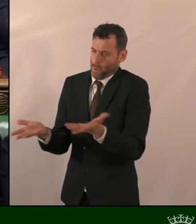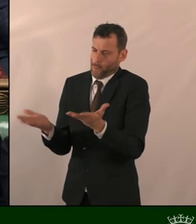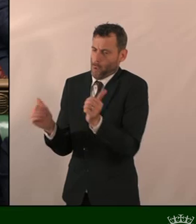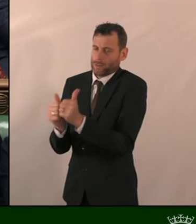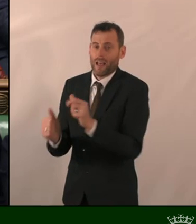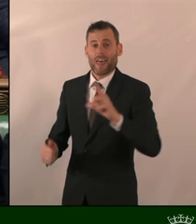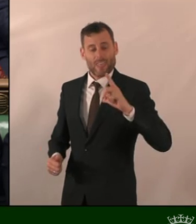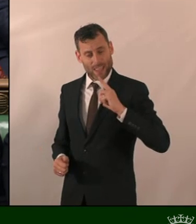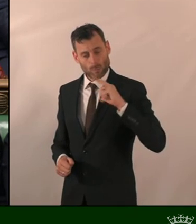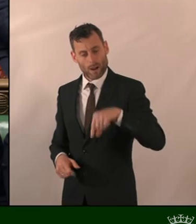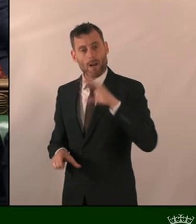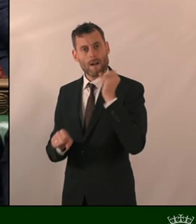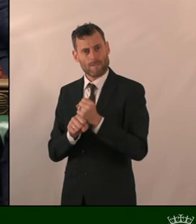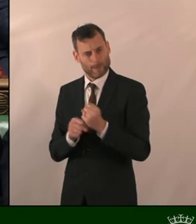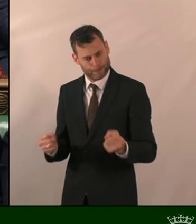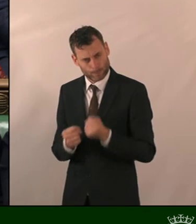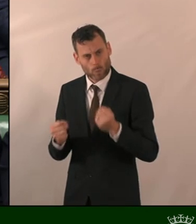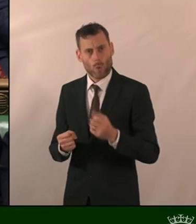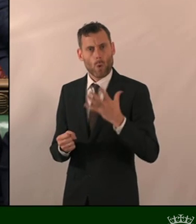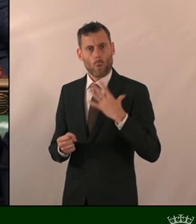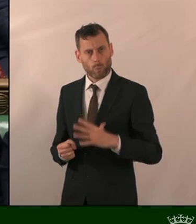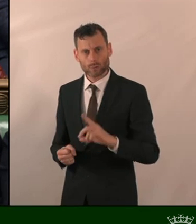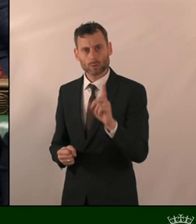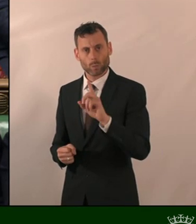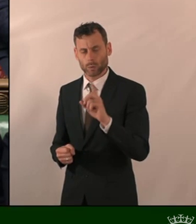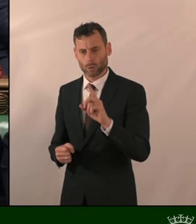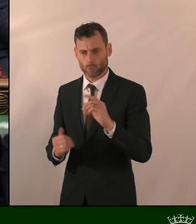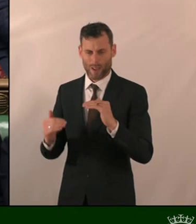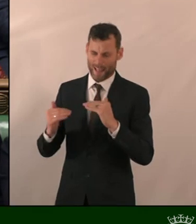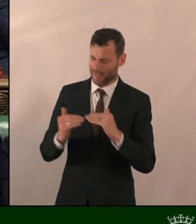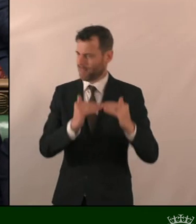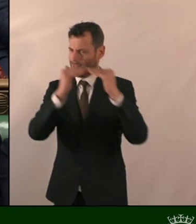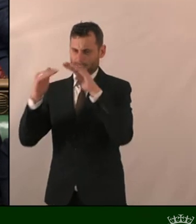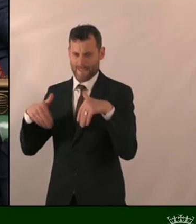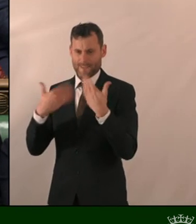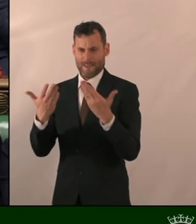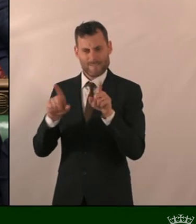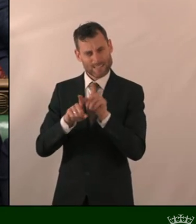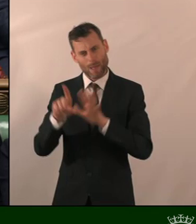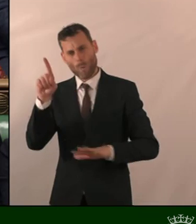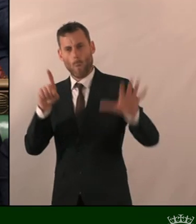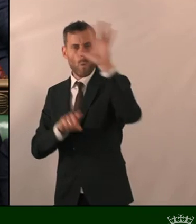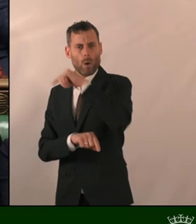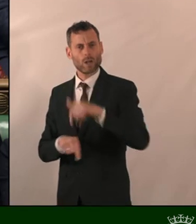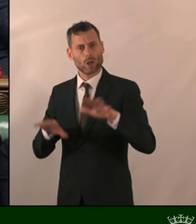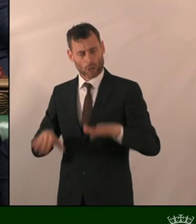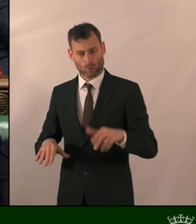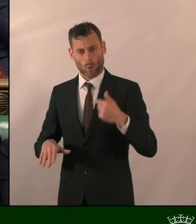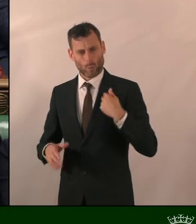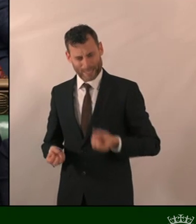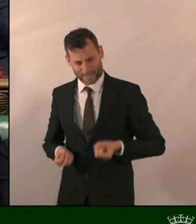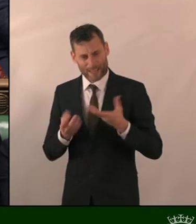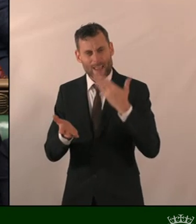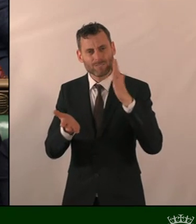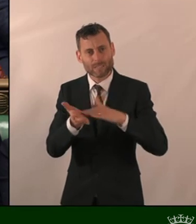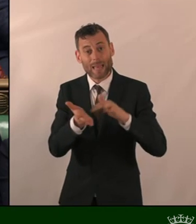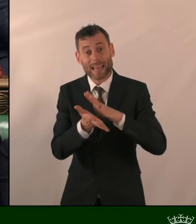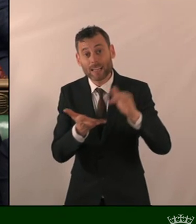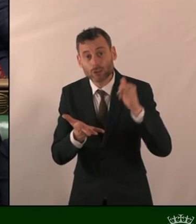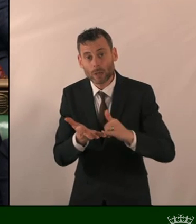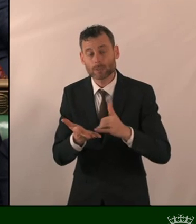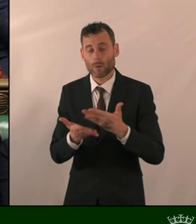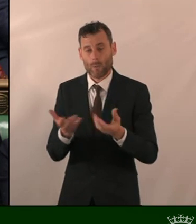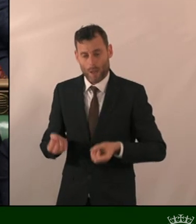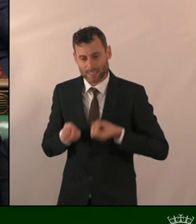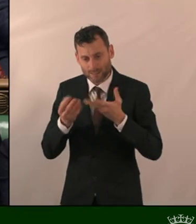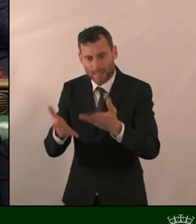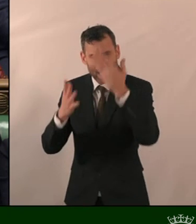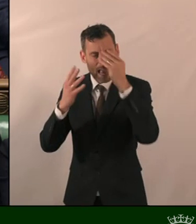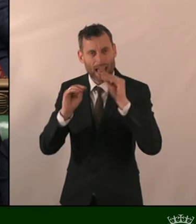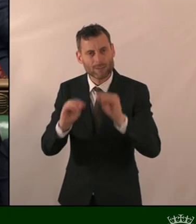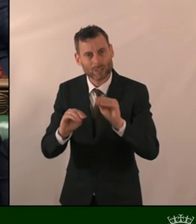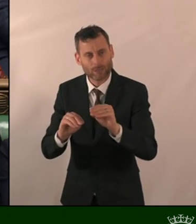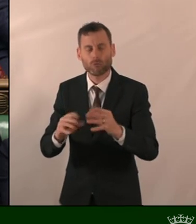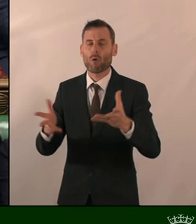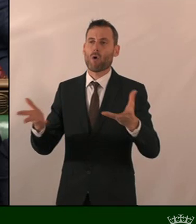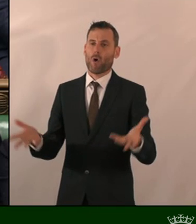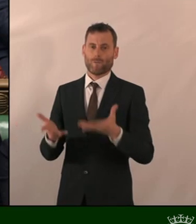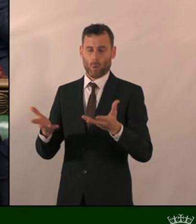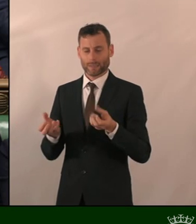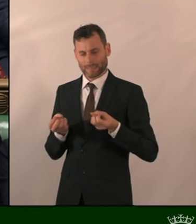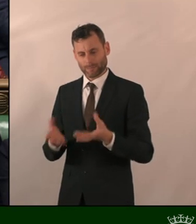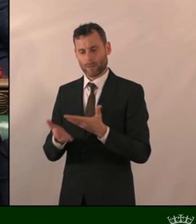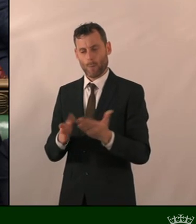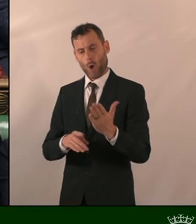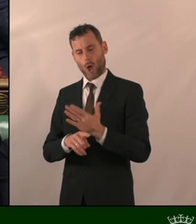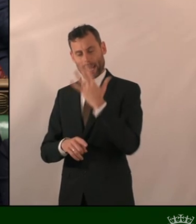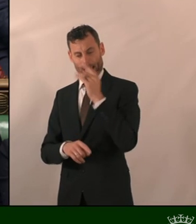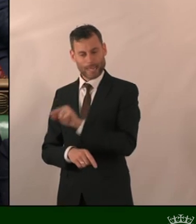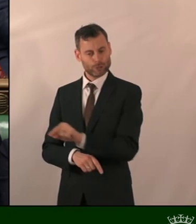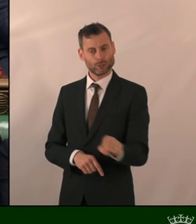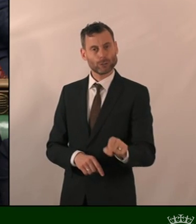That is why this Government are absolutely committed to uniting and levelling up across our country, with the biggest ever investments in the NHS and massive investments in education and early years provision.